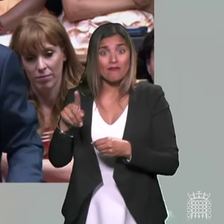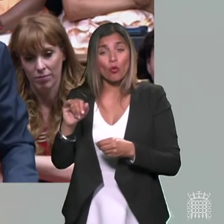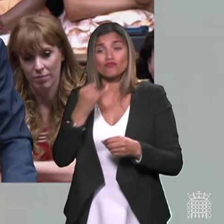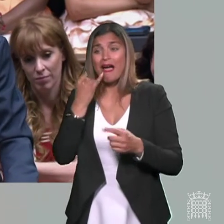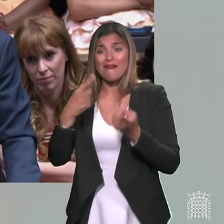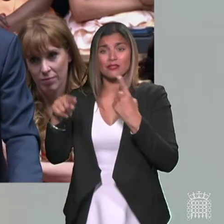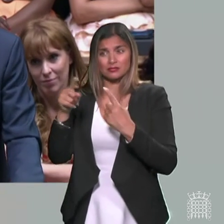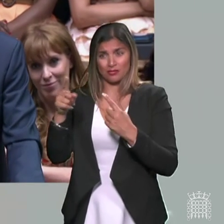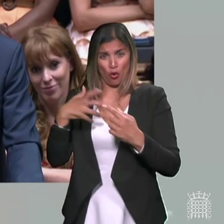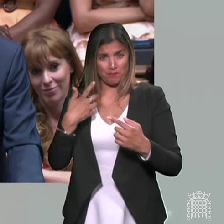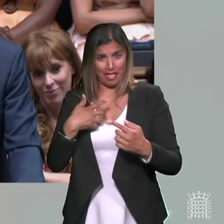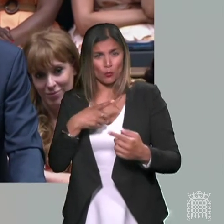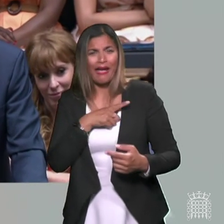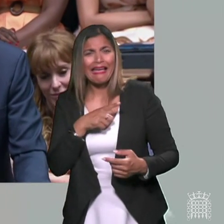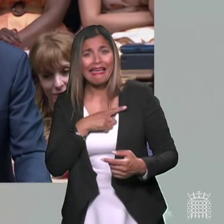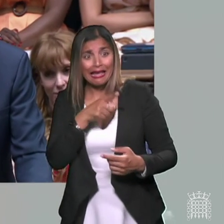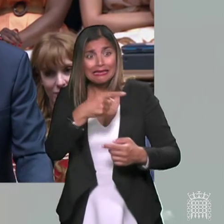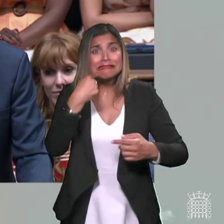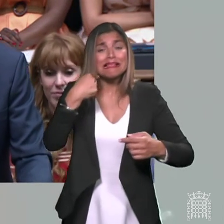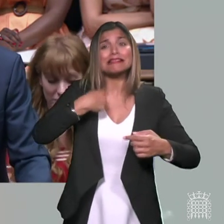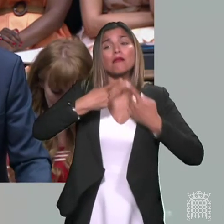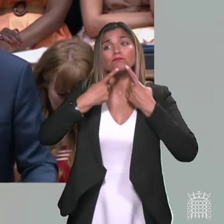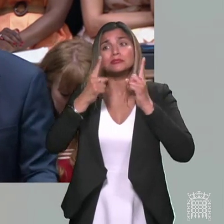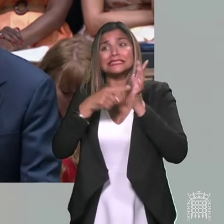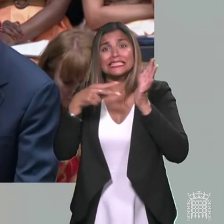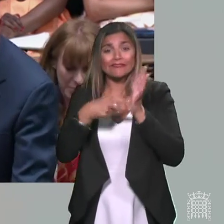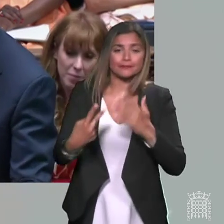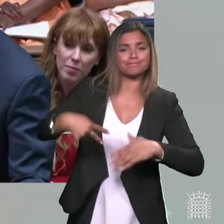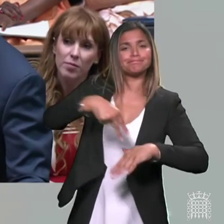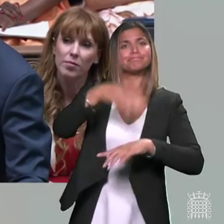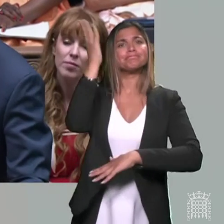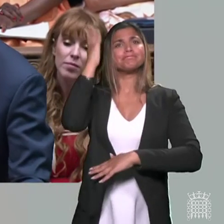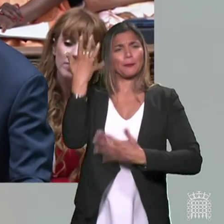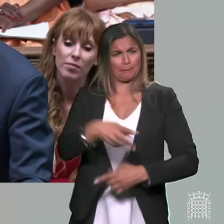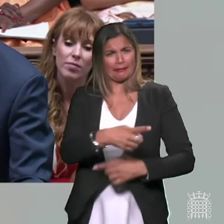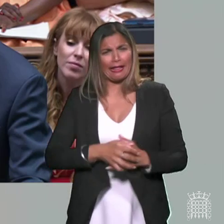And yesterday he said: